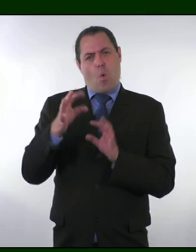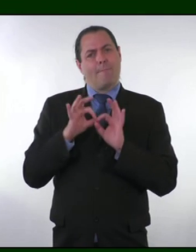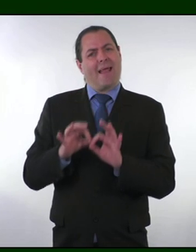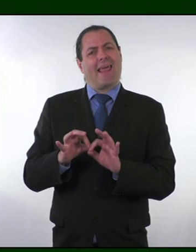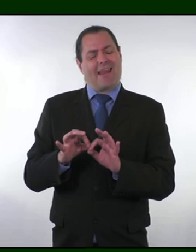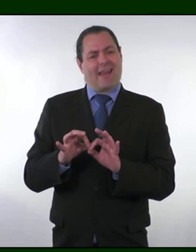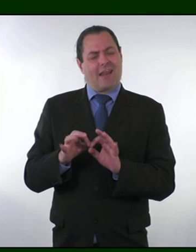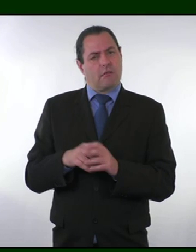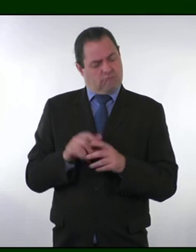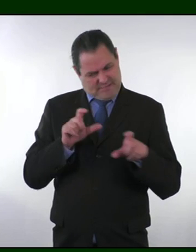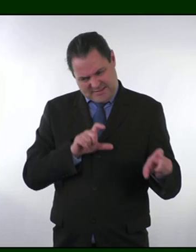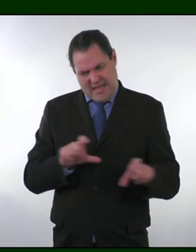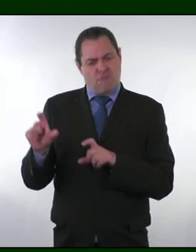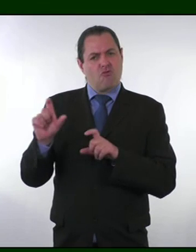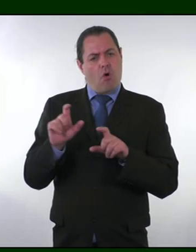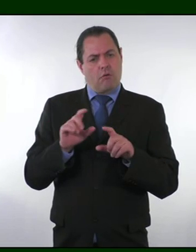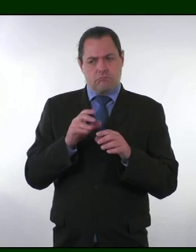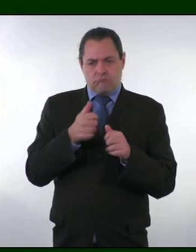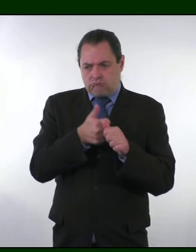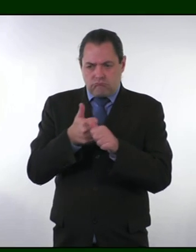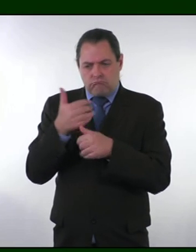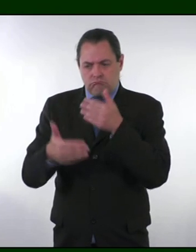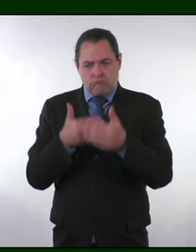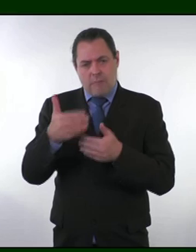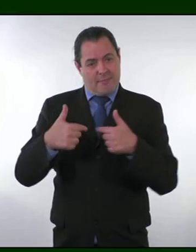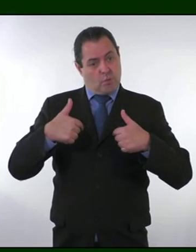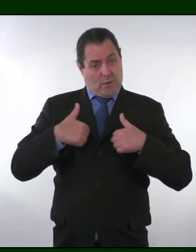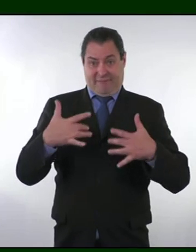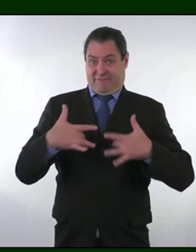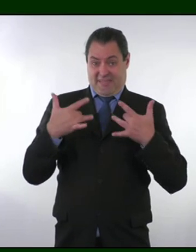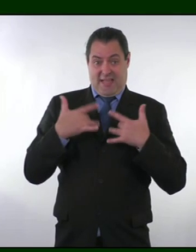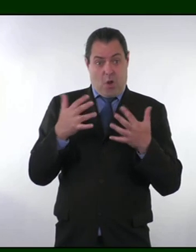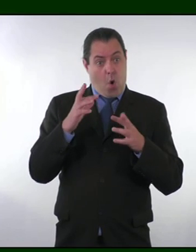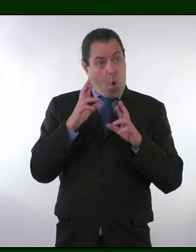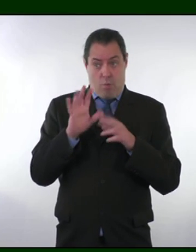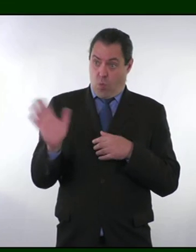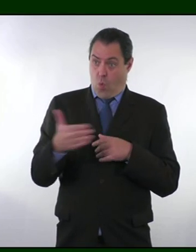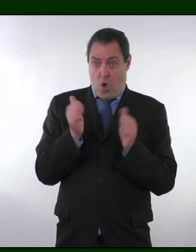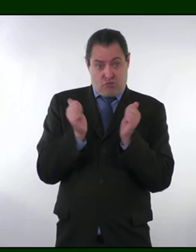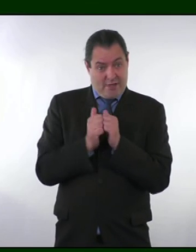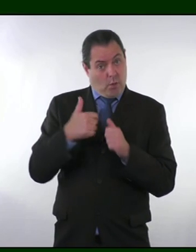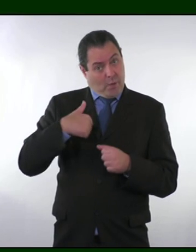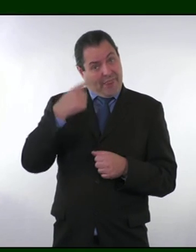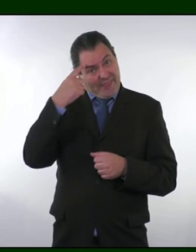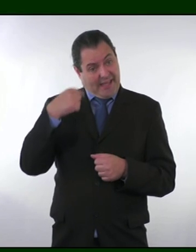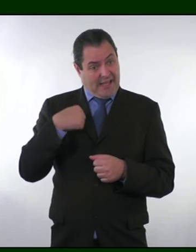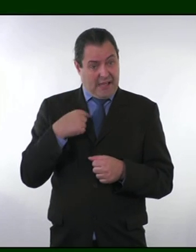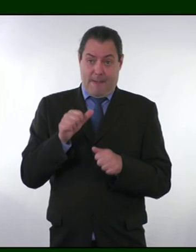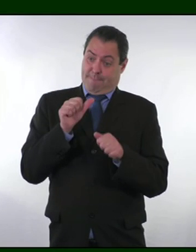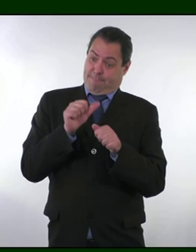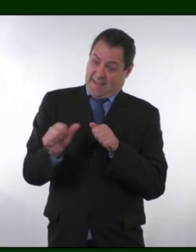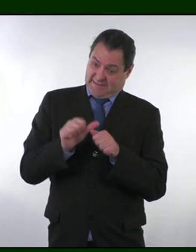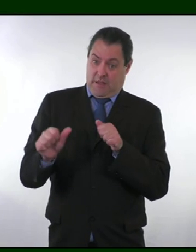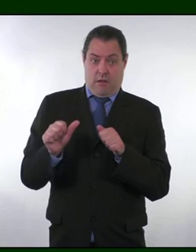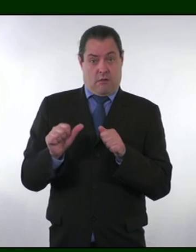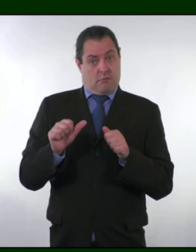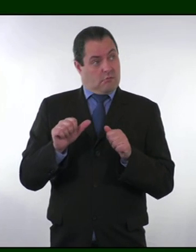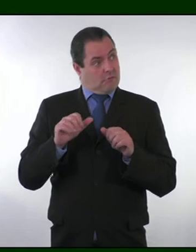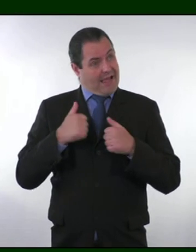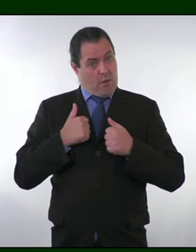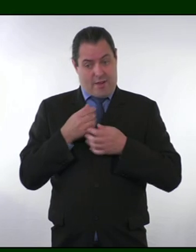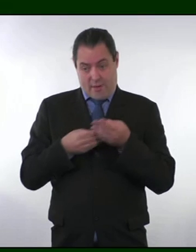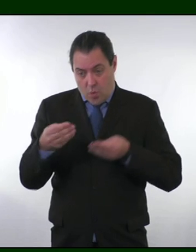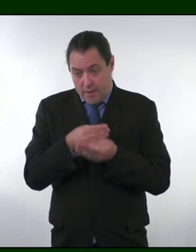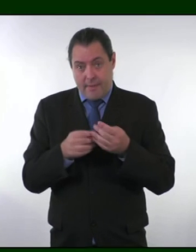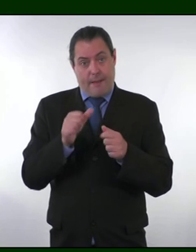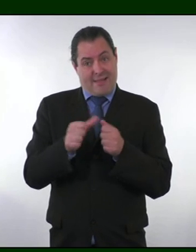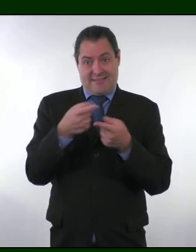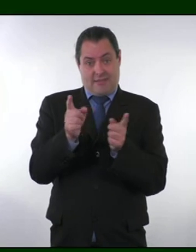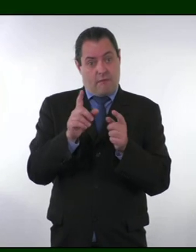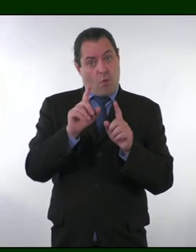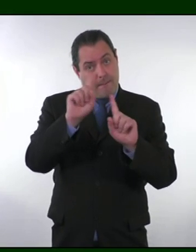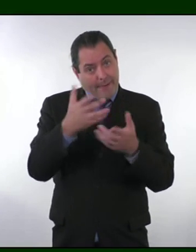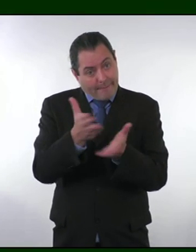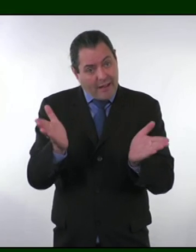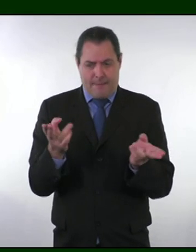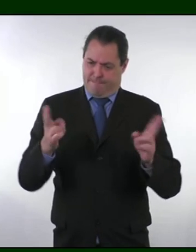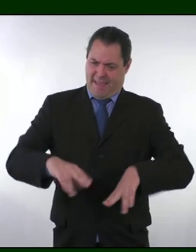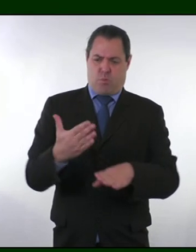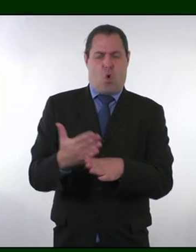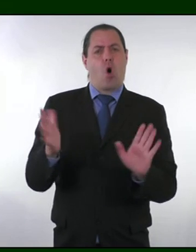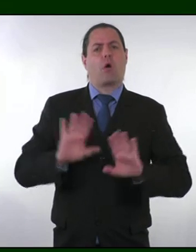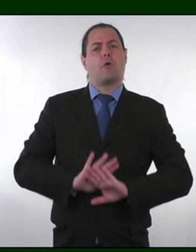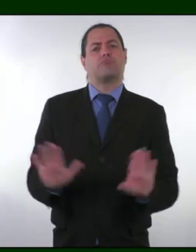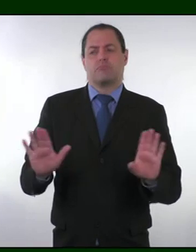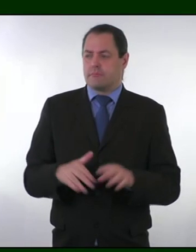We will continue to give support, but we happen to think—and I hope it is common ground across the House—that it would be better for the UK economy and better for all the people he rightly cares about to get back into work.